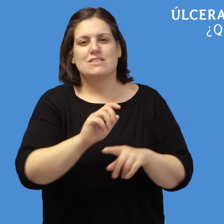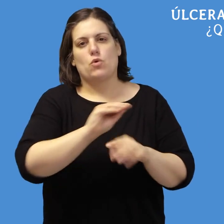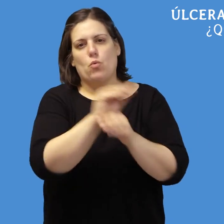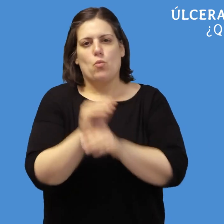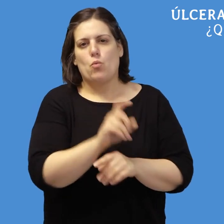cuidar